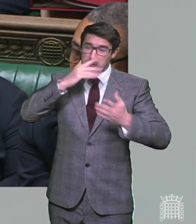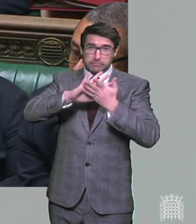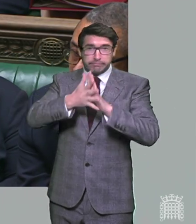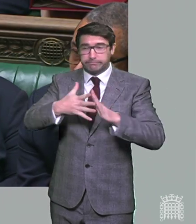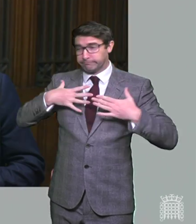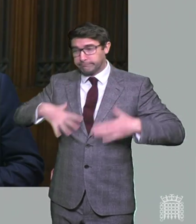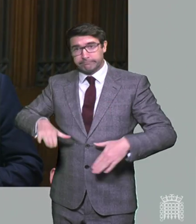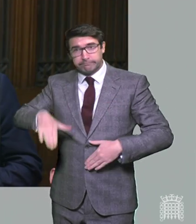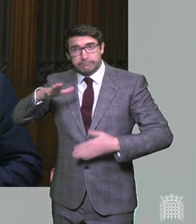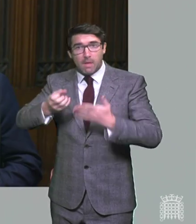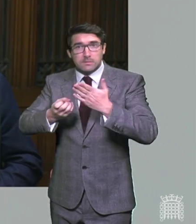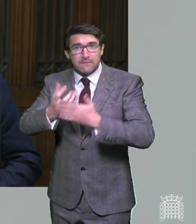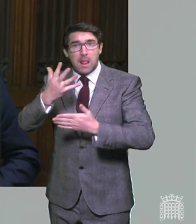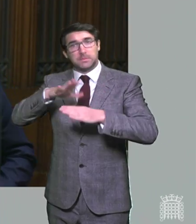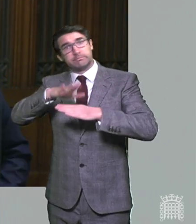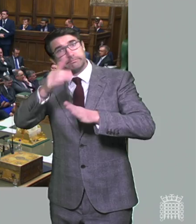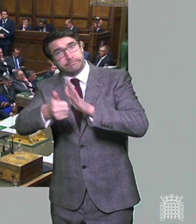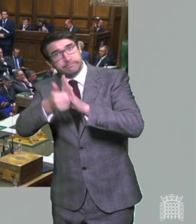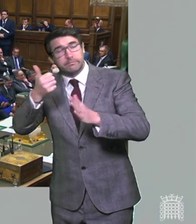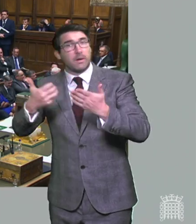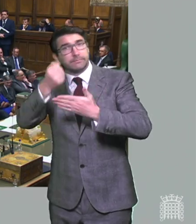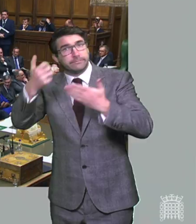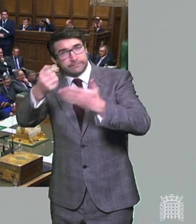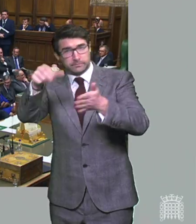May I ask the Prime Minister to look at this as a matter of urgency?